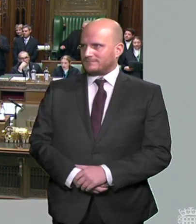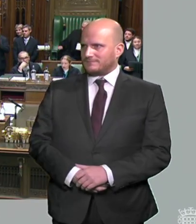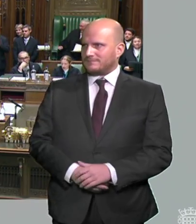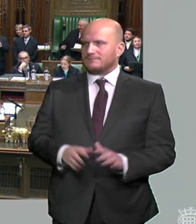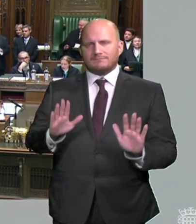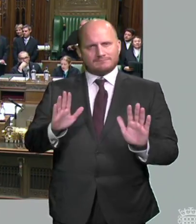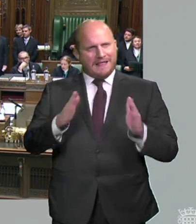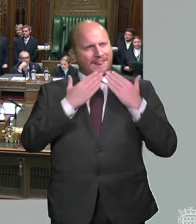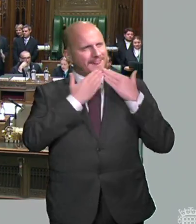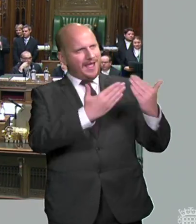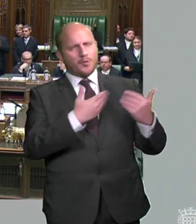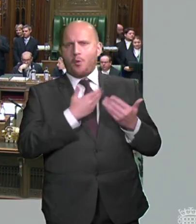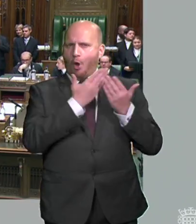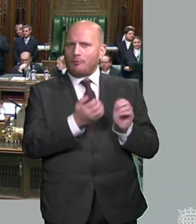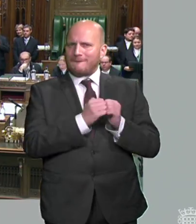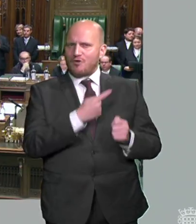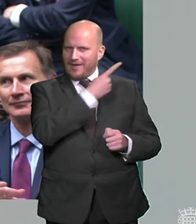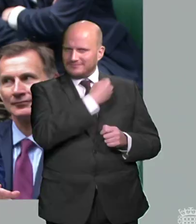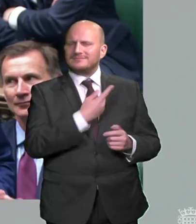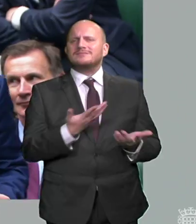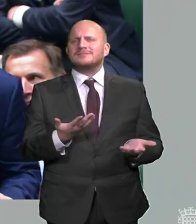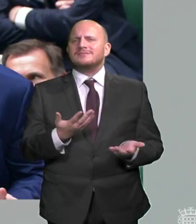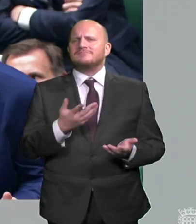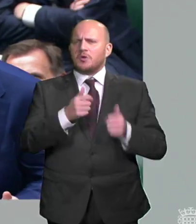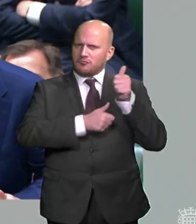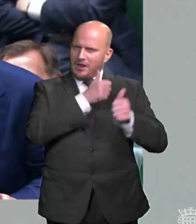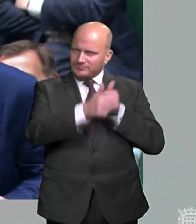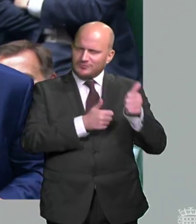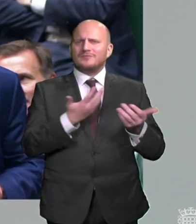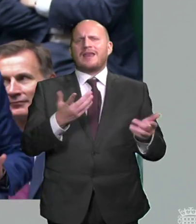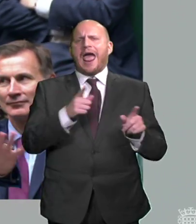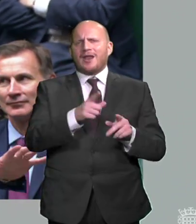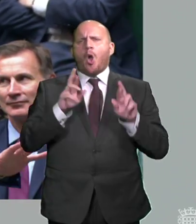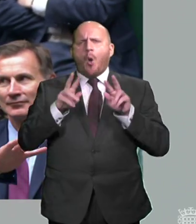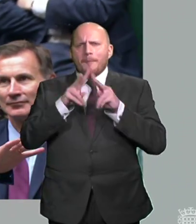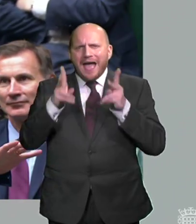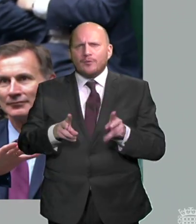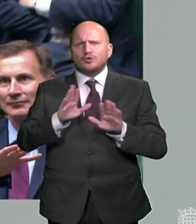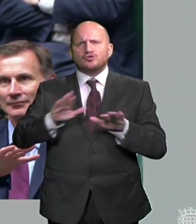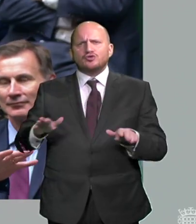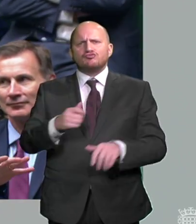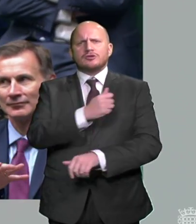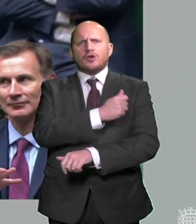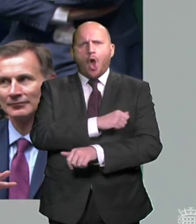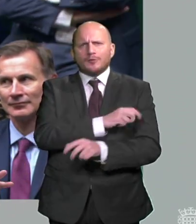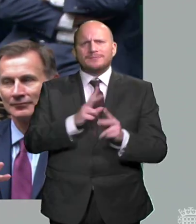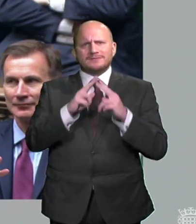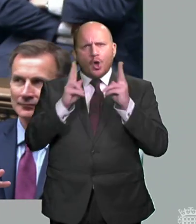I thank my honourable Friend, and congratulate her and Hope House Children’s Hospice on the amazing work they do.